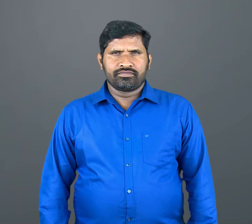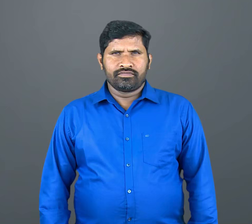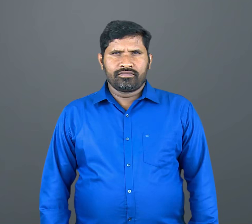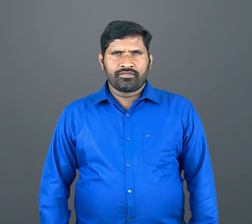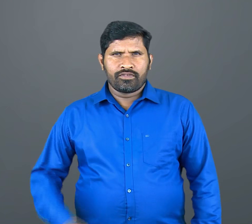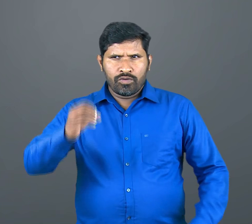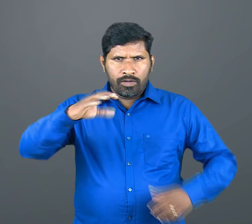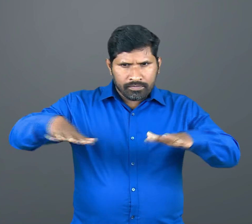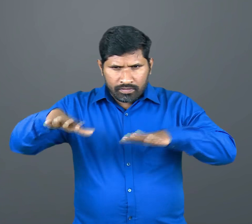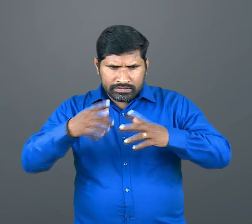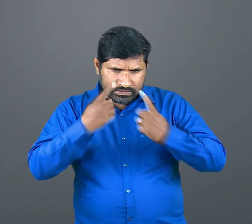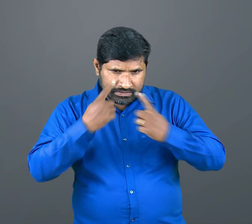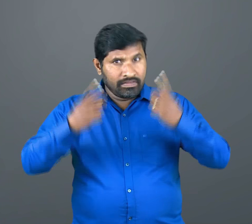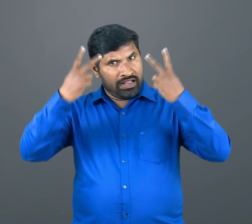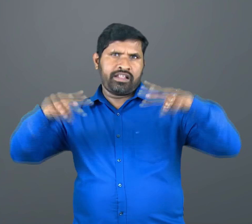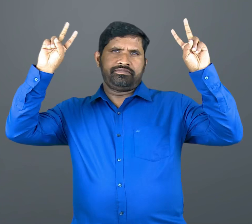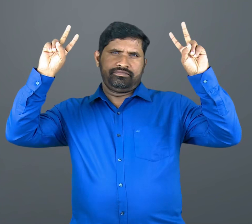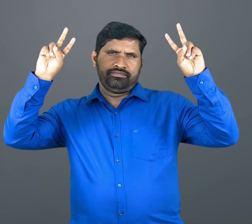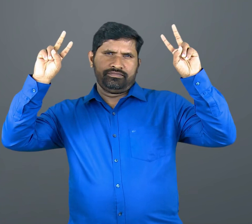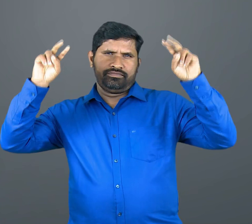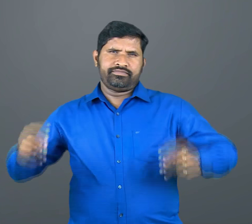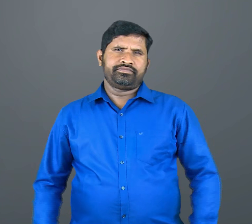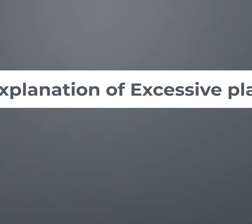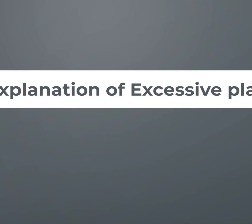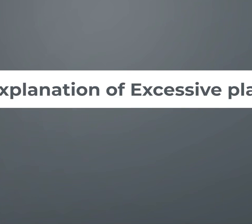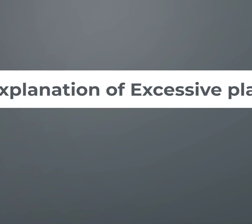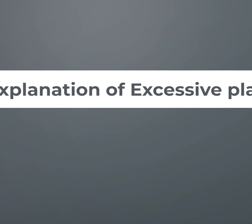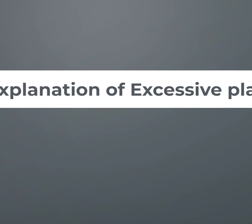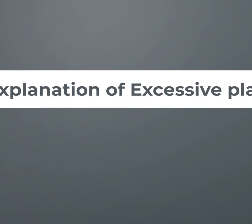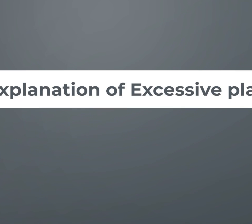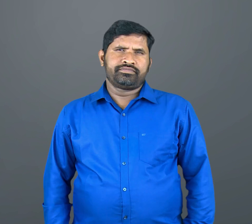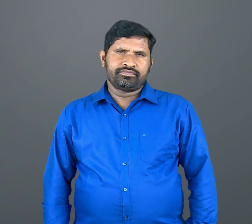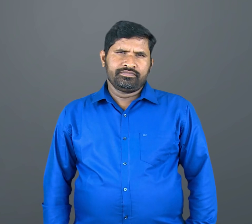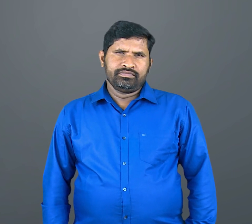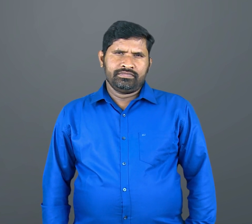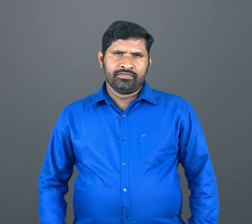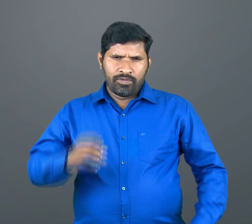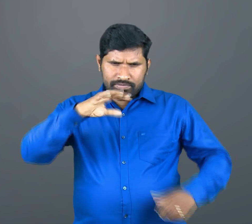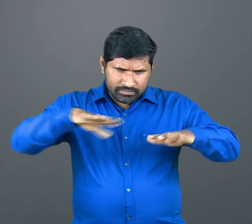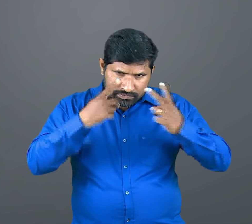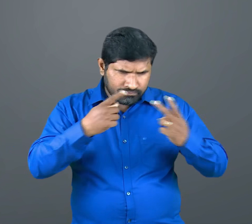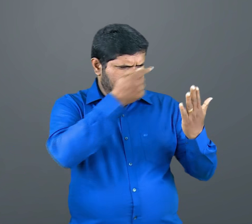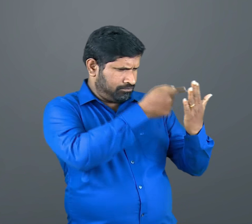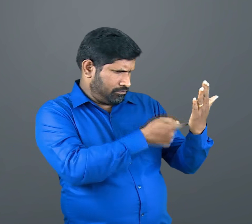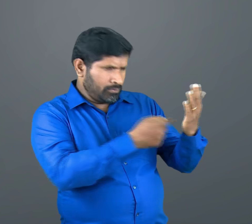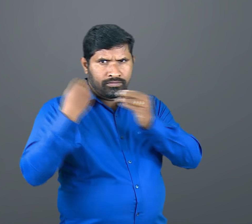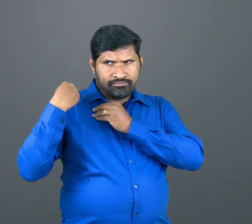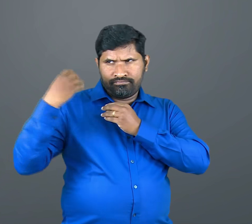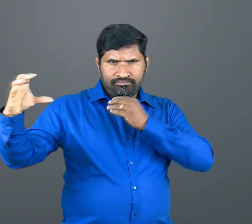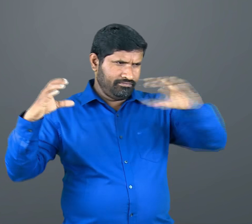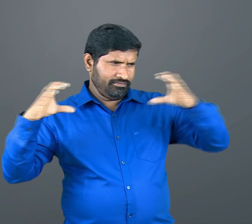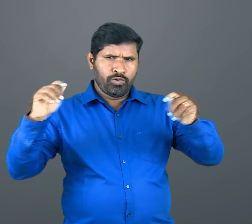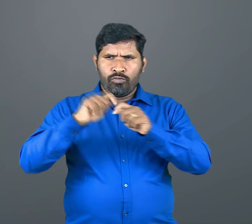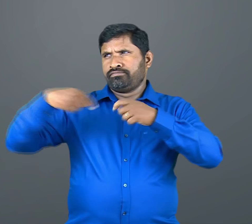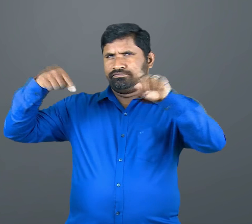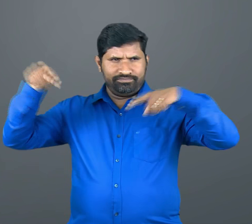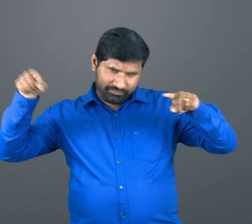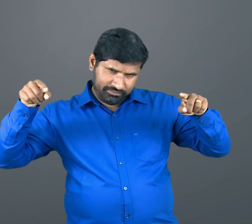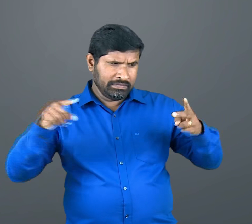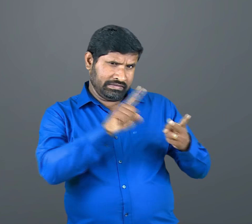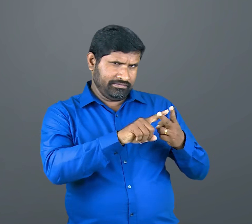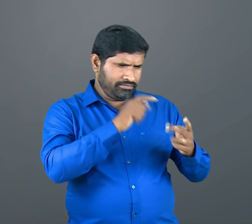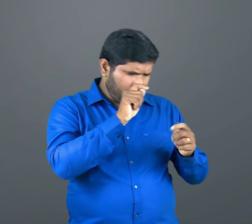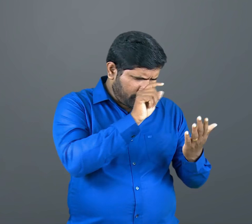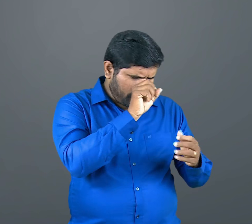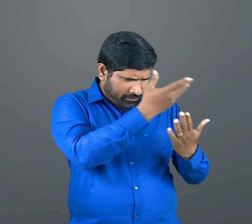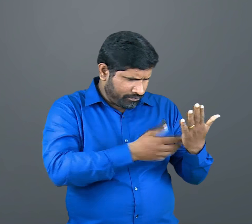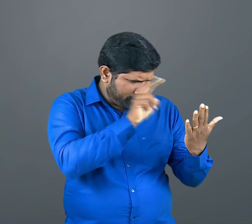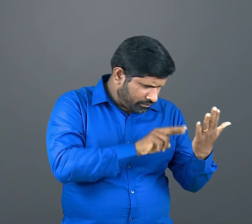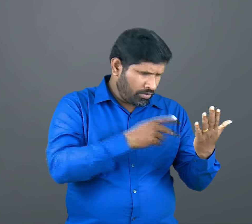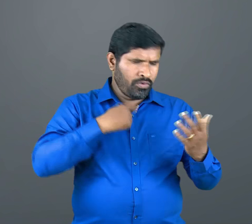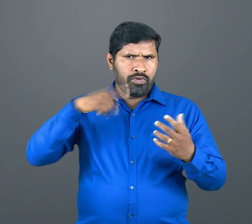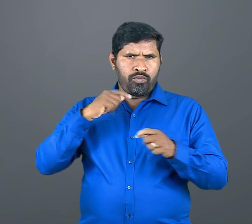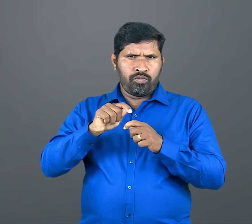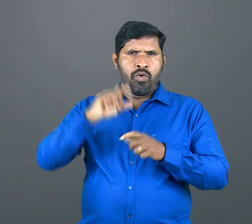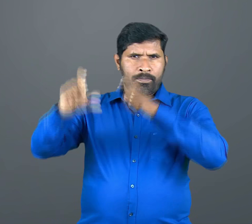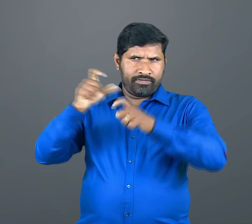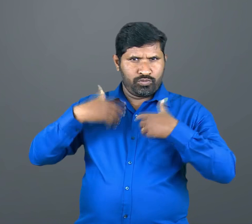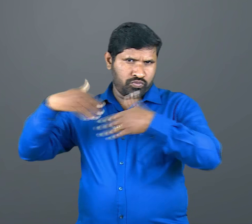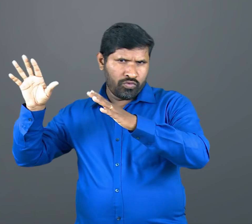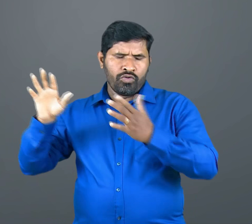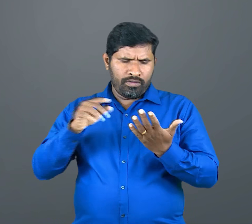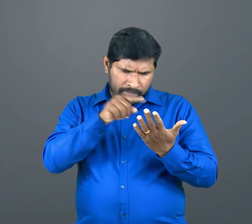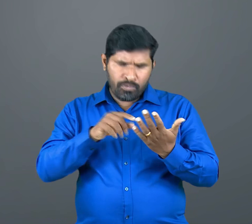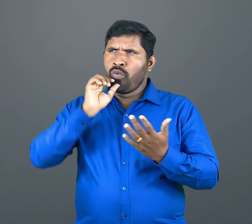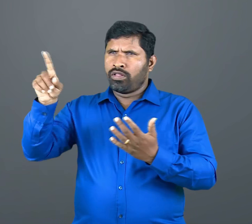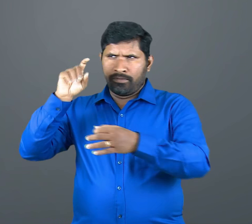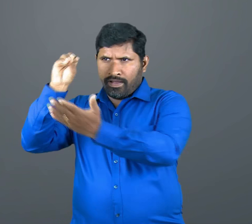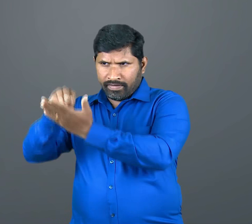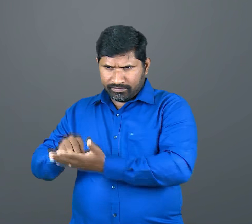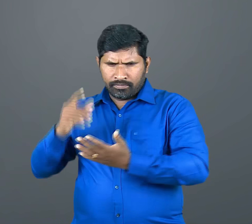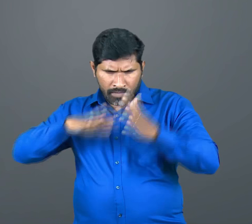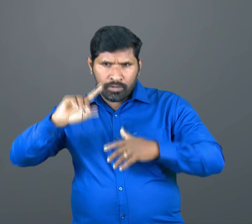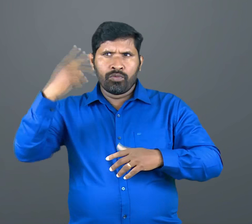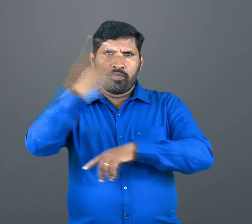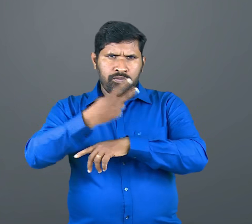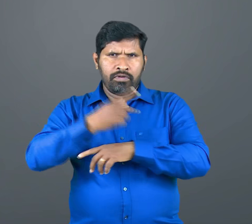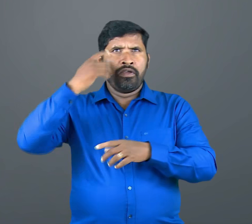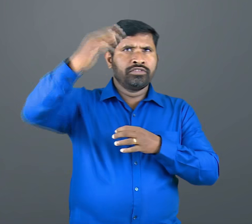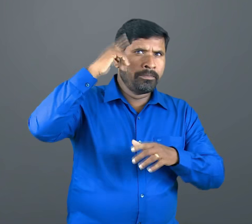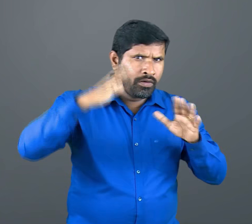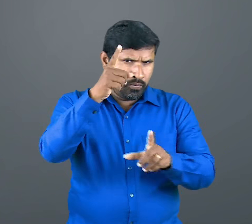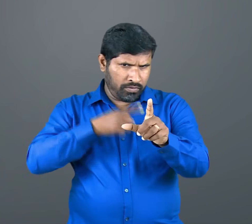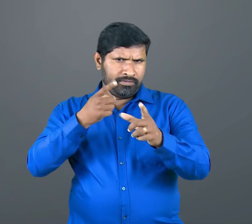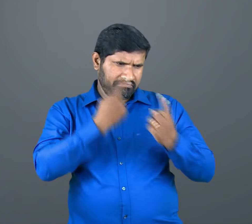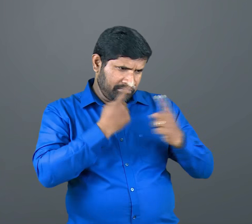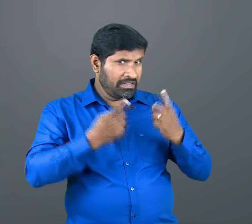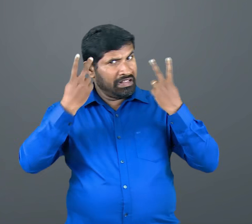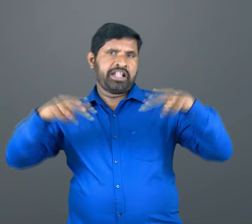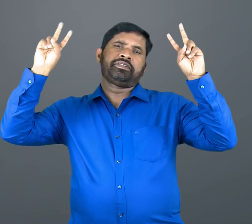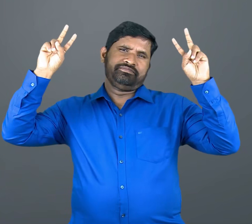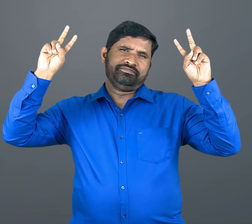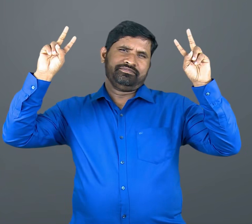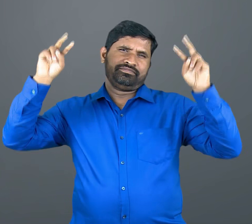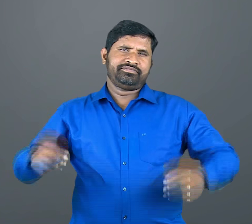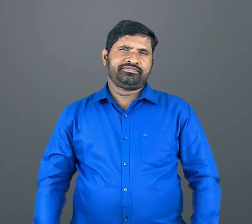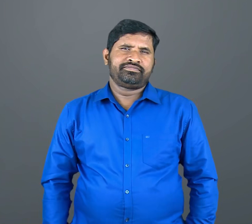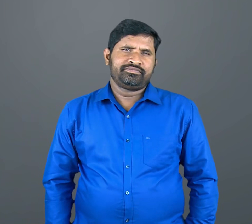Excessive planning & Organizing